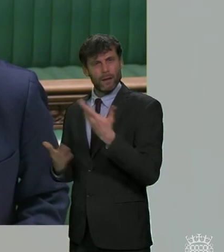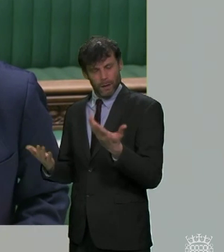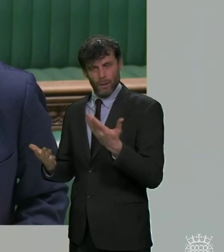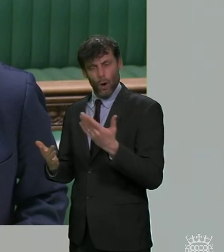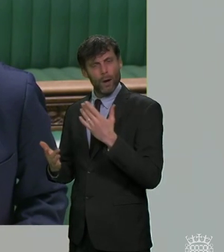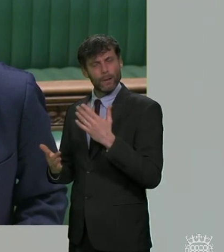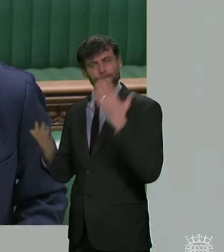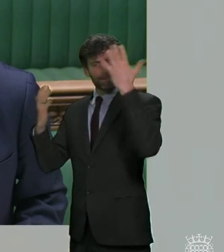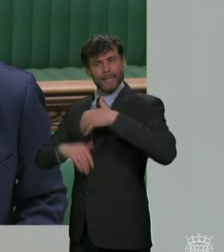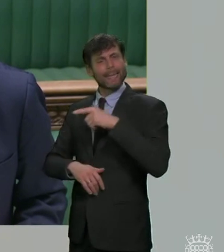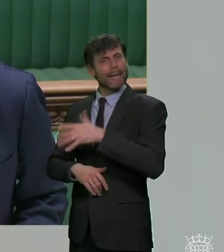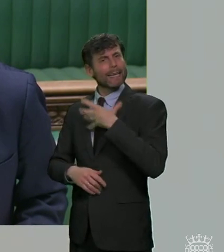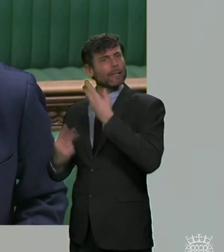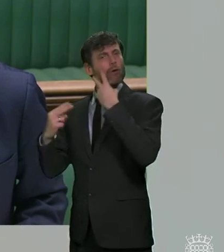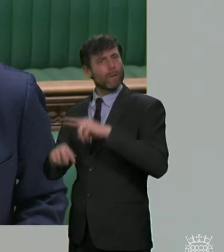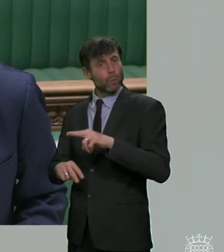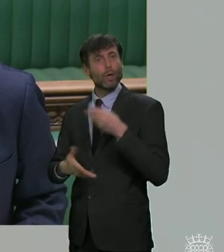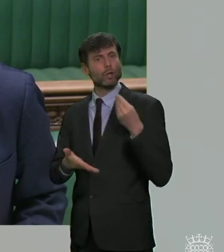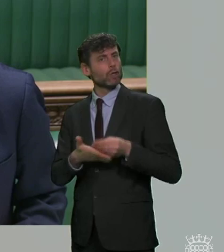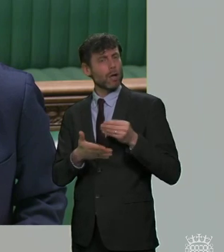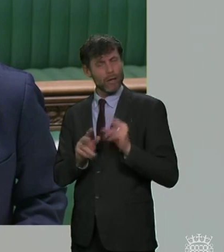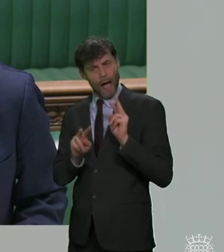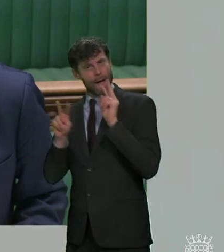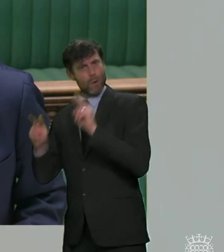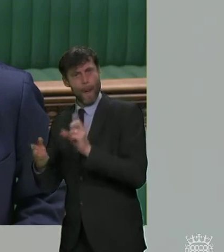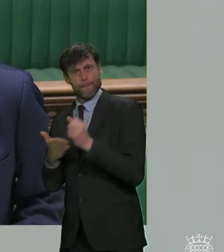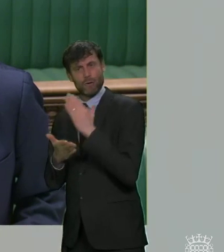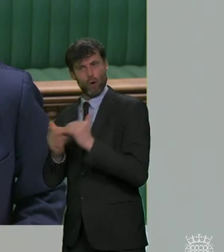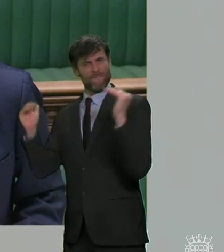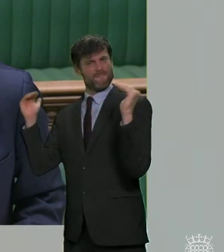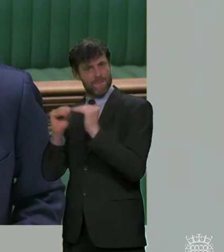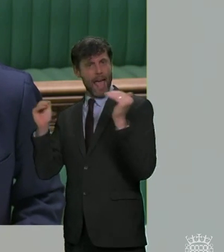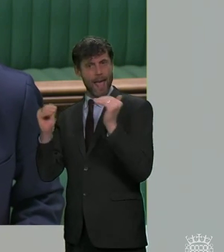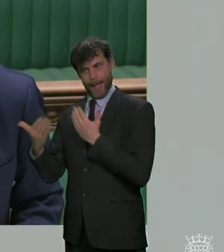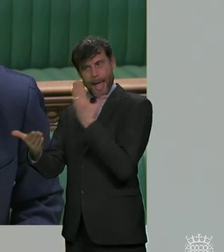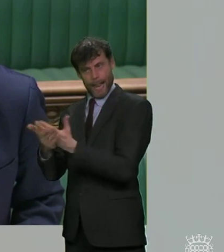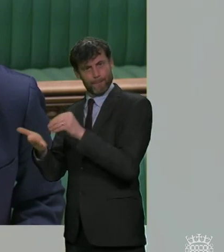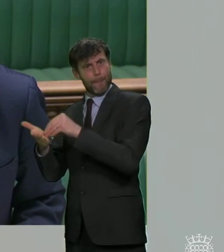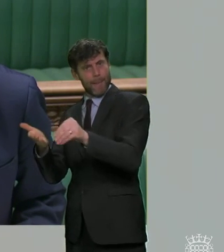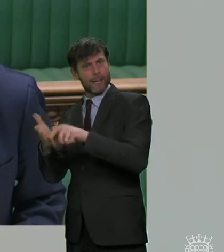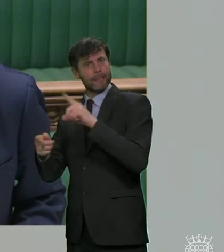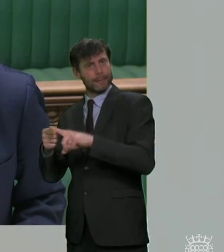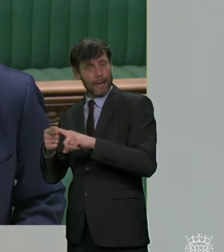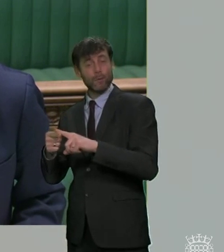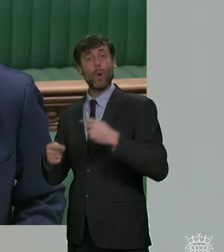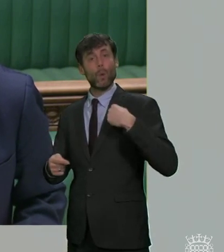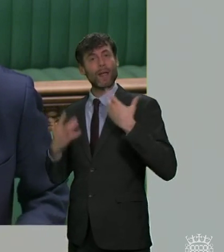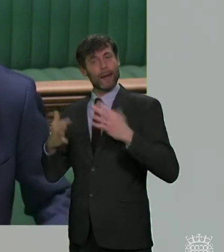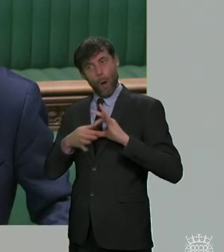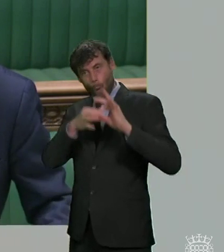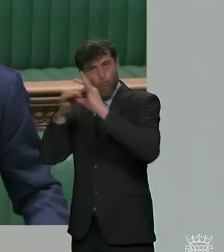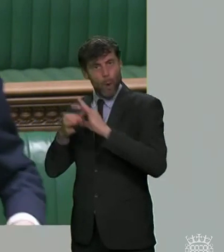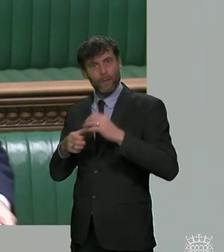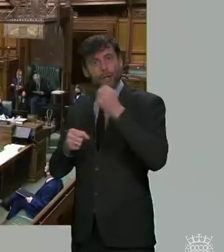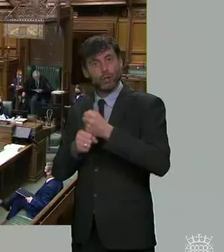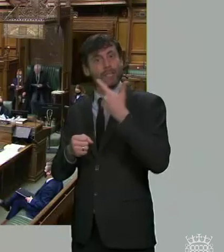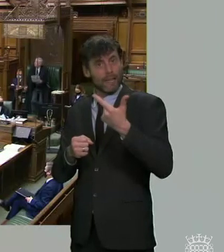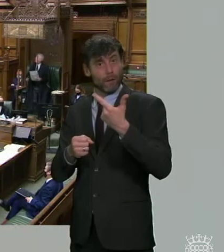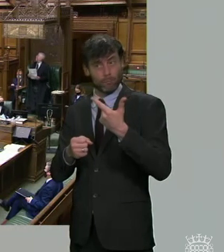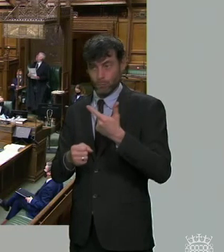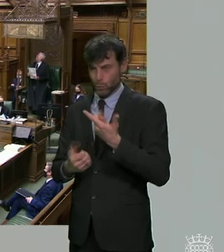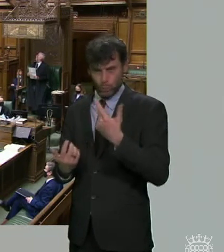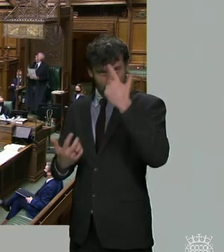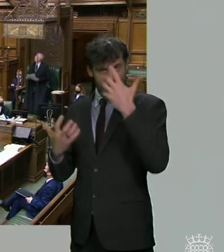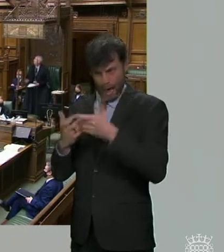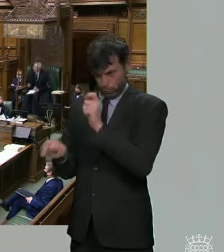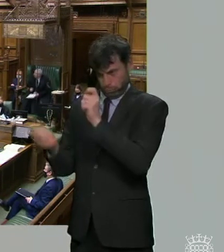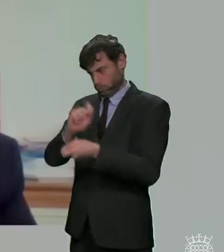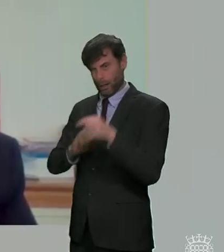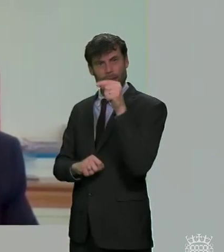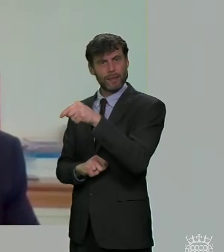That is an issue that the Chancellor is trying to address in an equitable way, working with colleagues in the G7 and around the world.